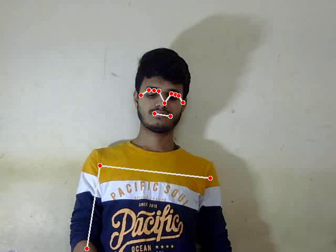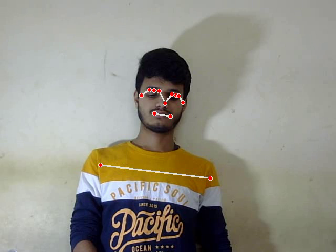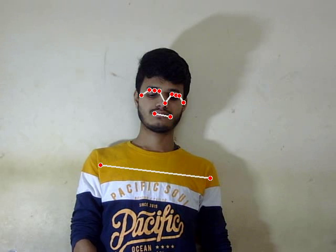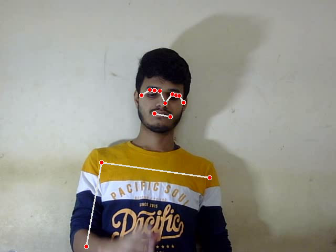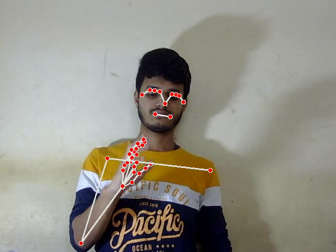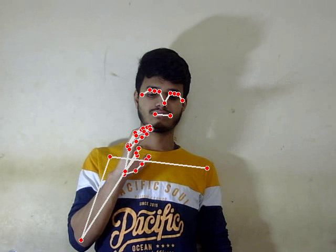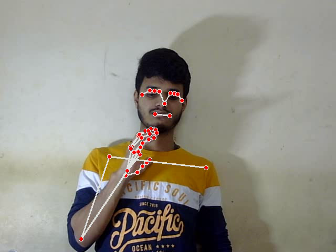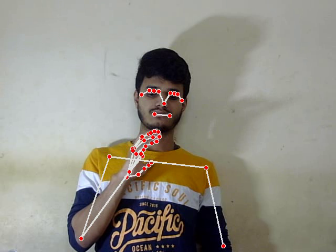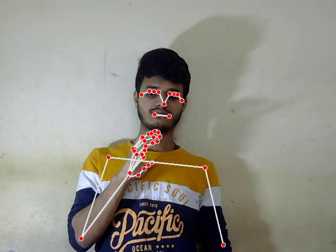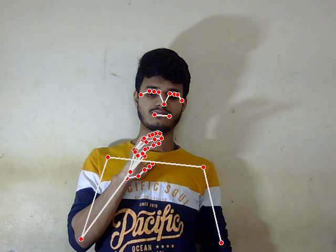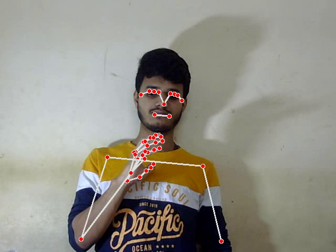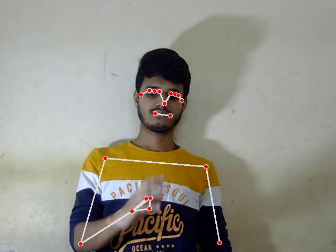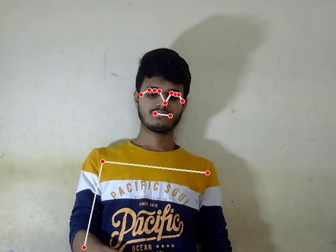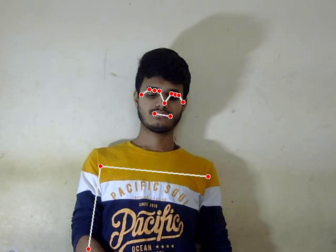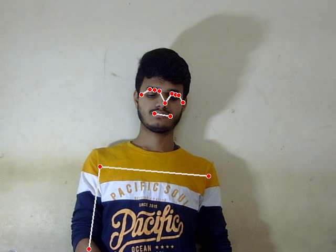fine